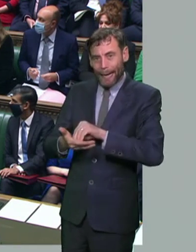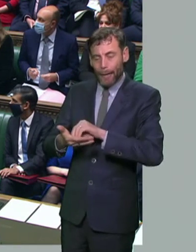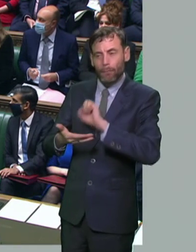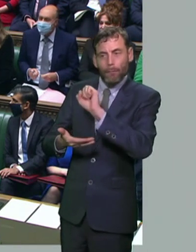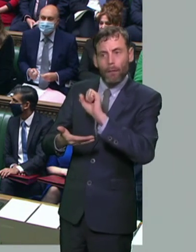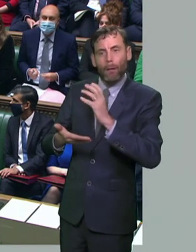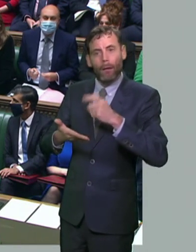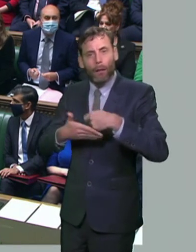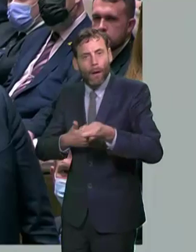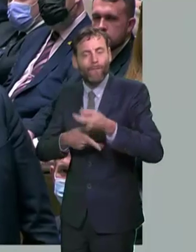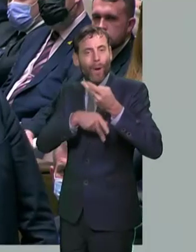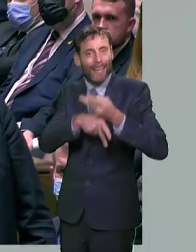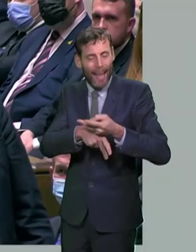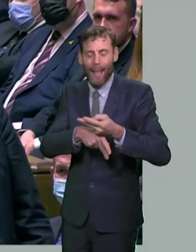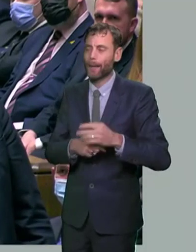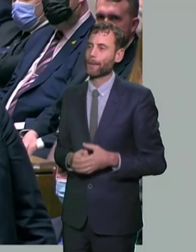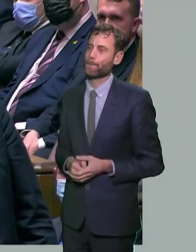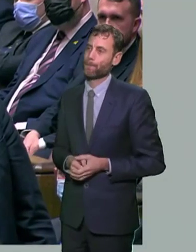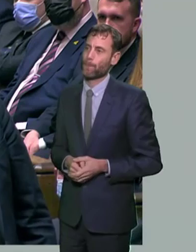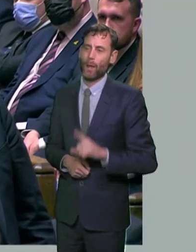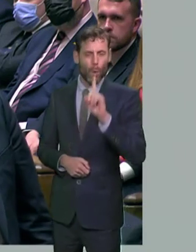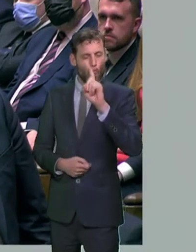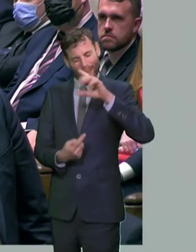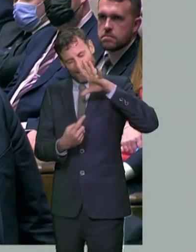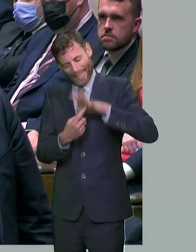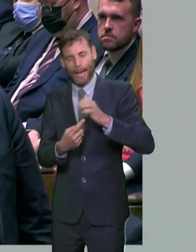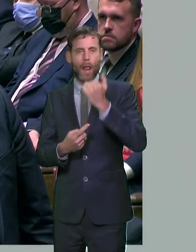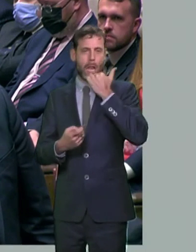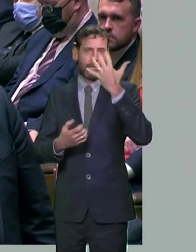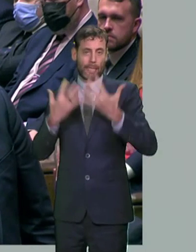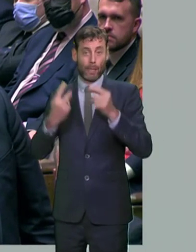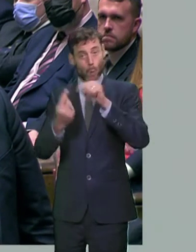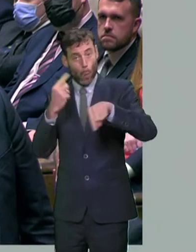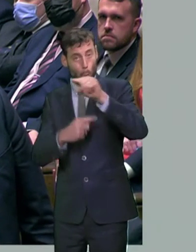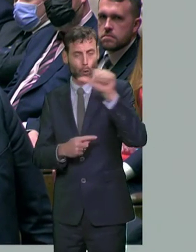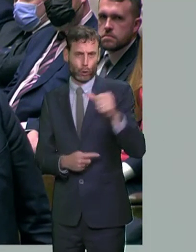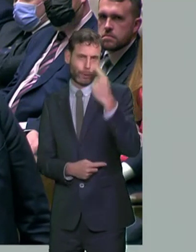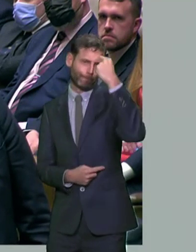Let me remind him of one key statistic that people should bear in mind.